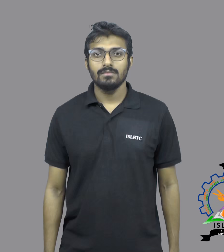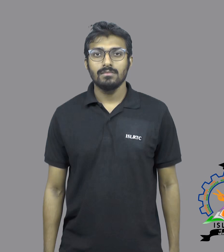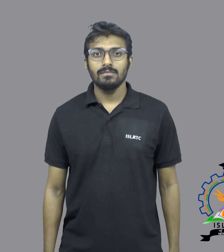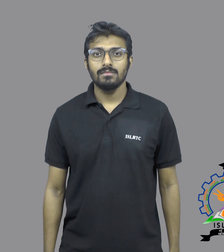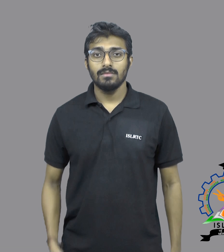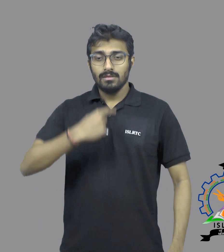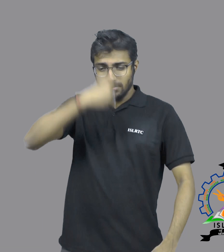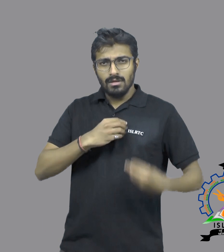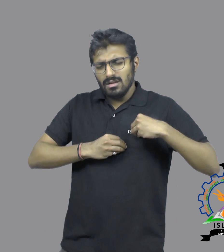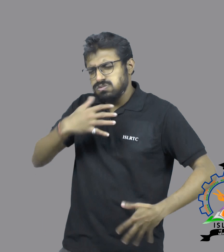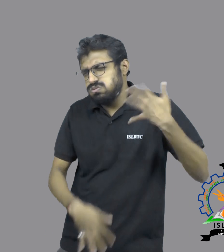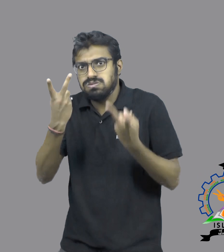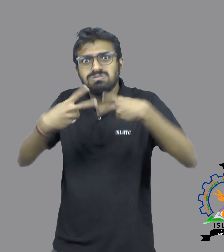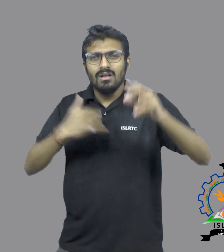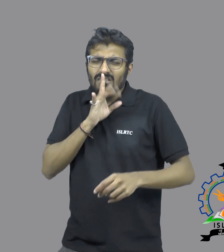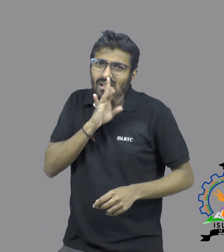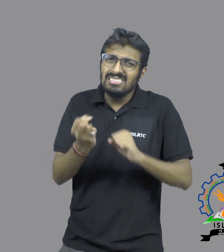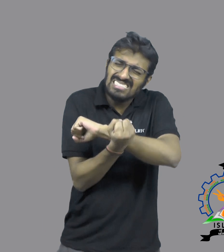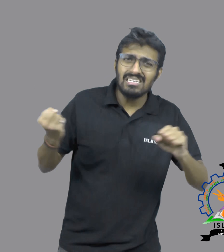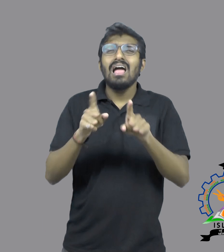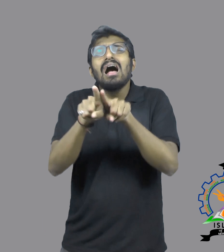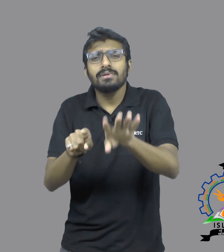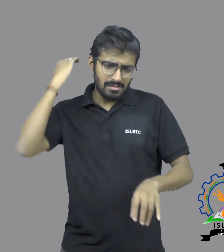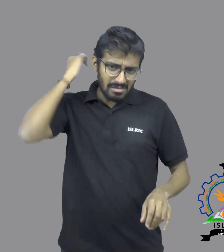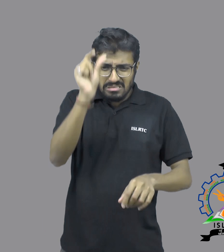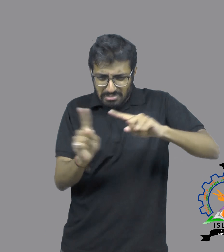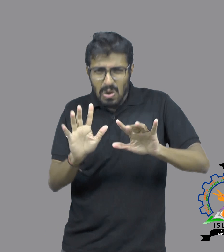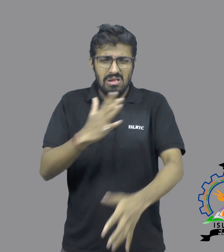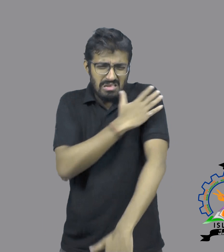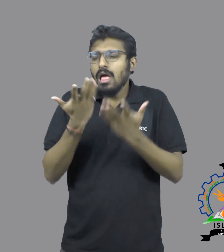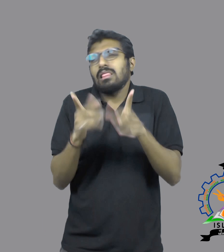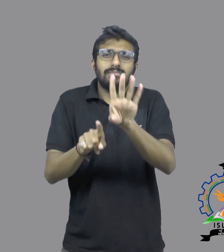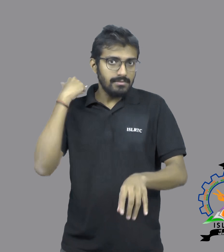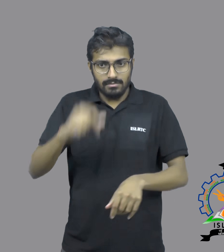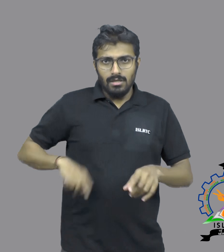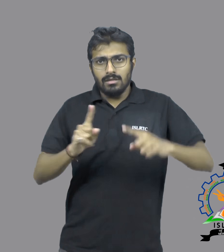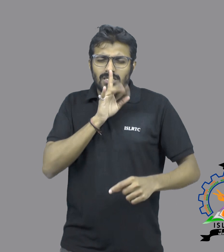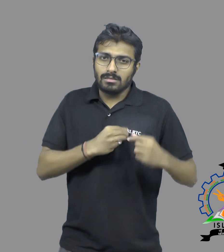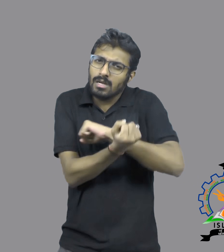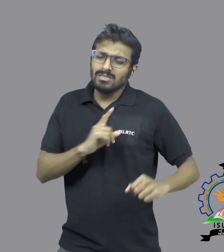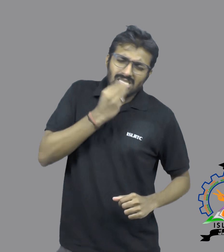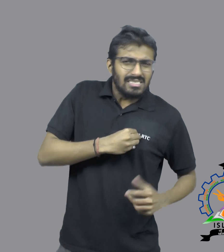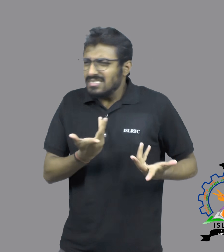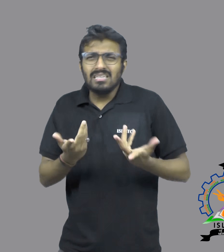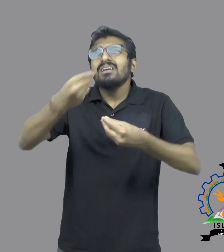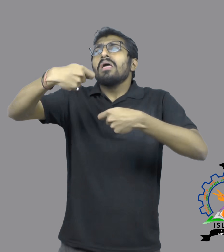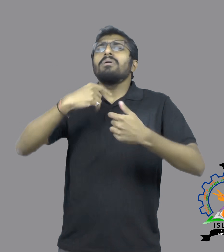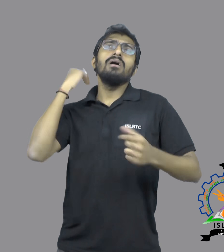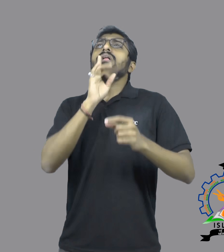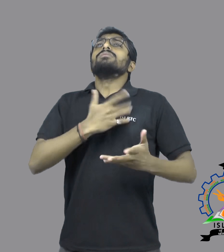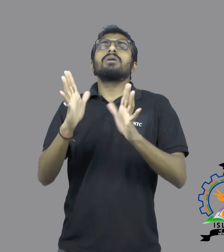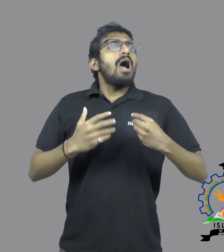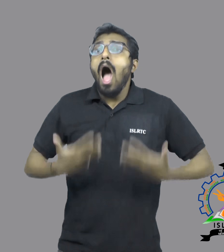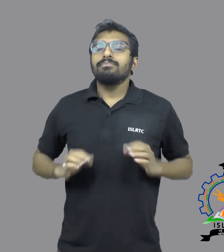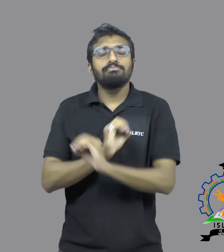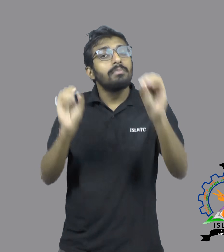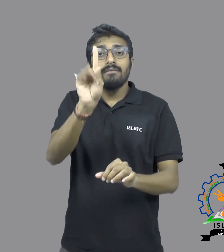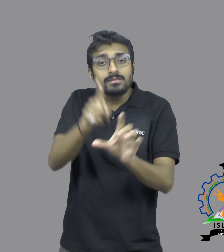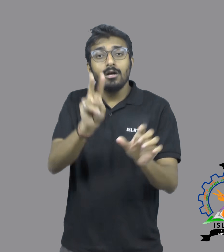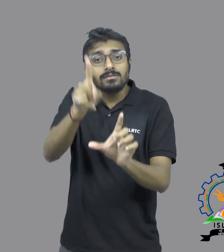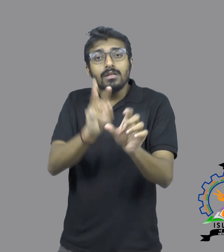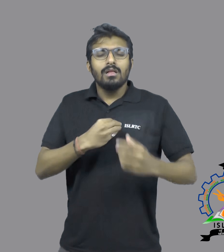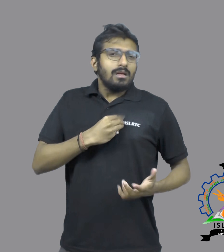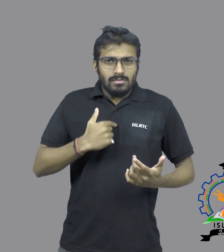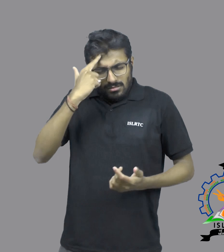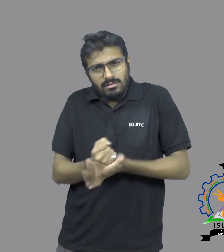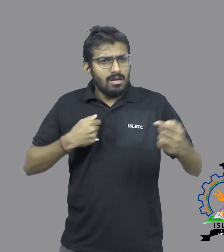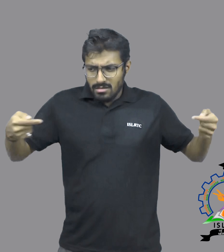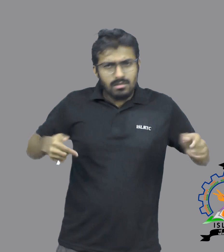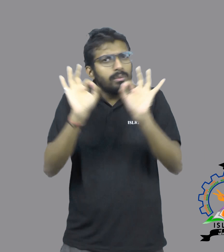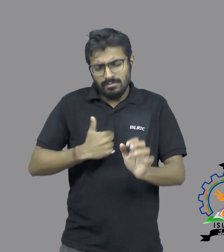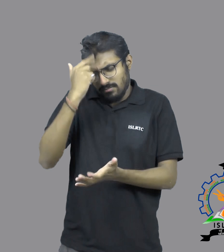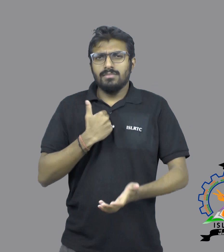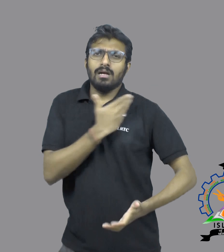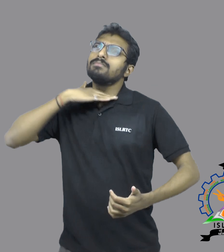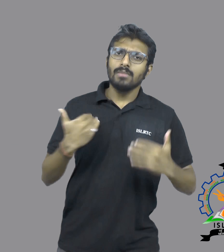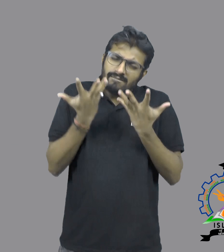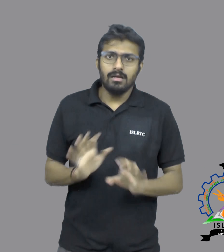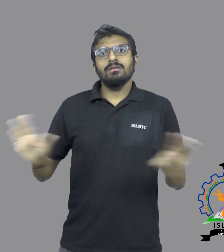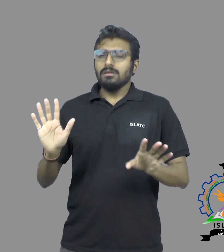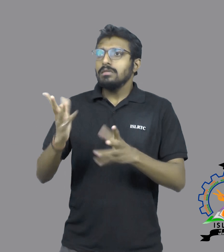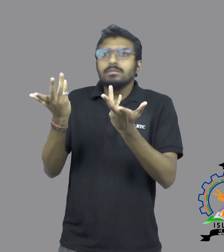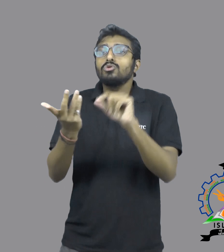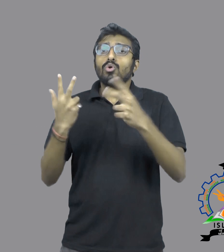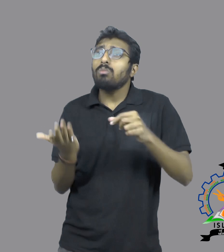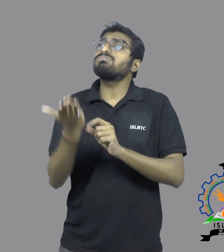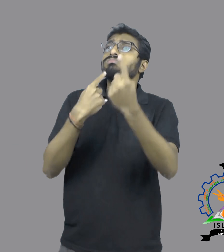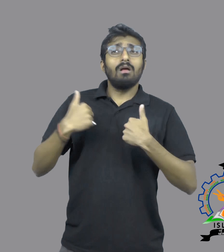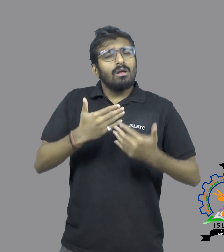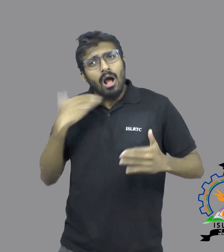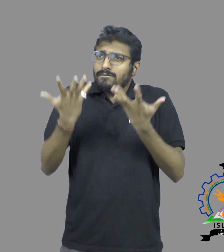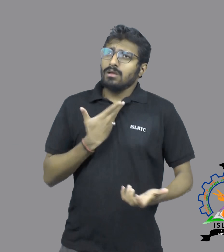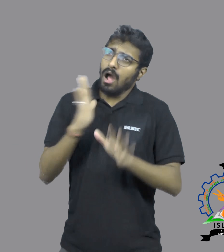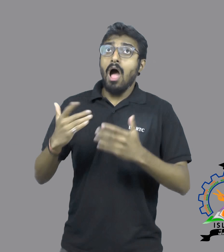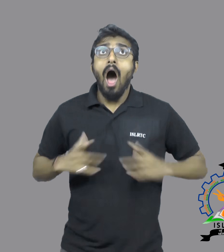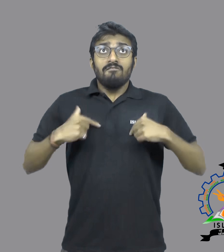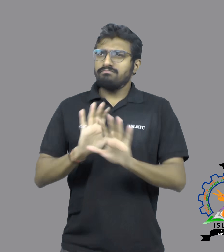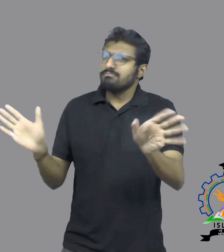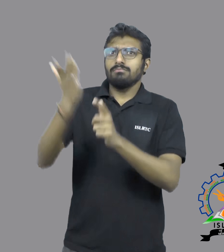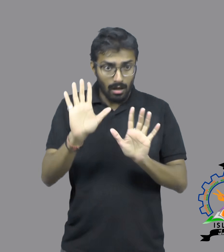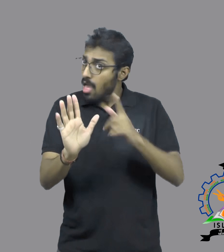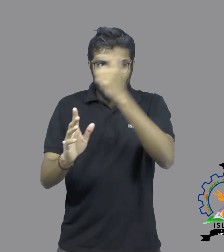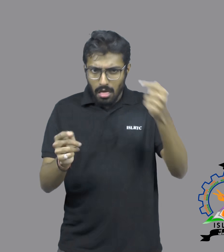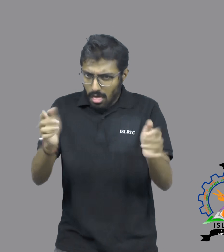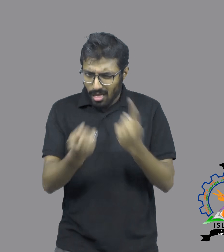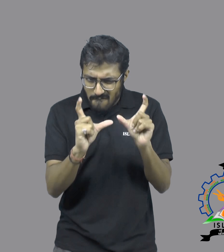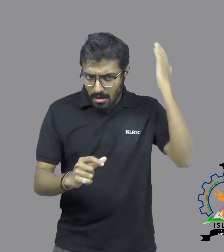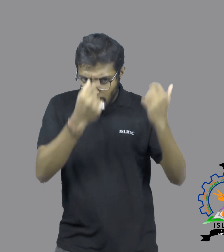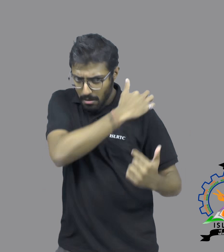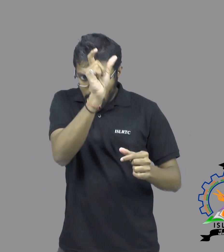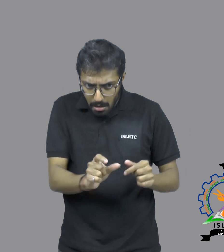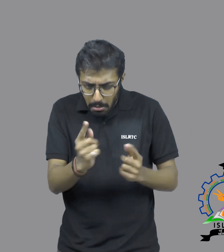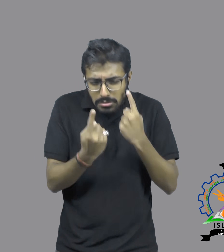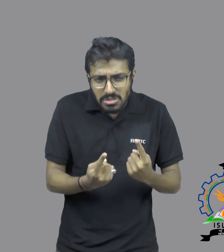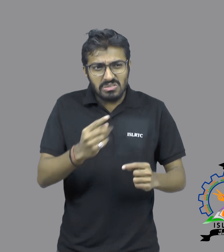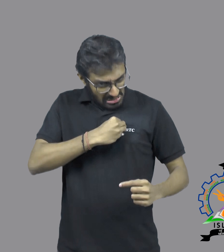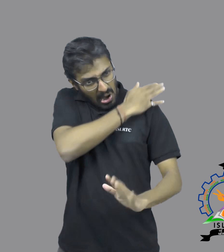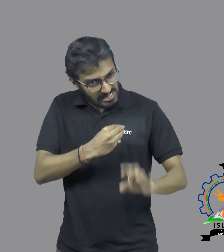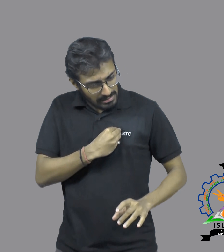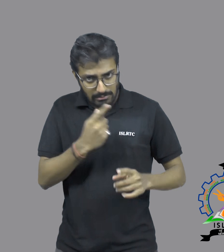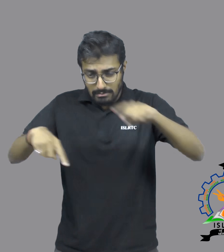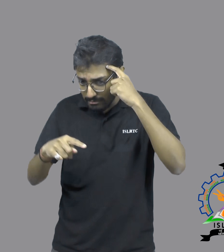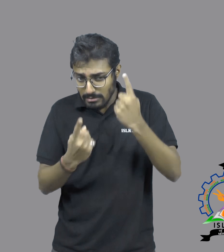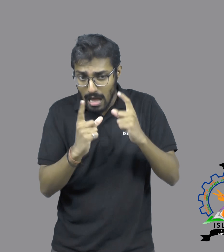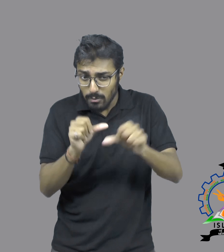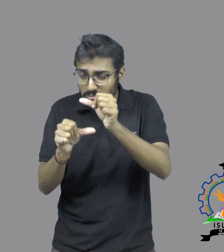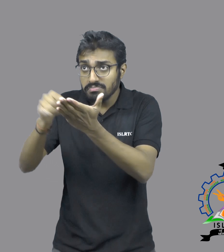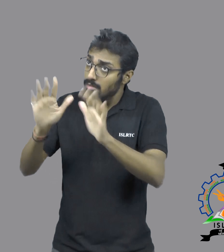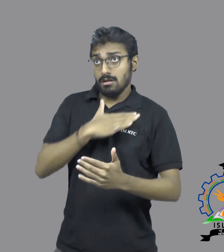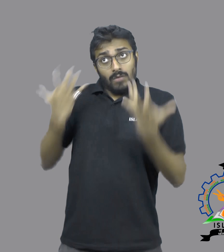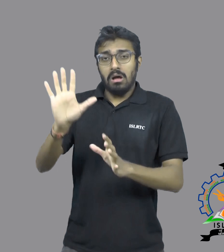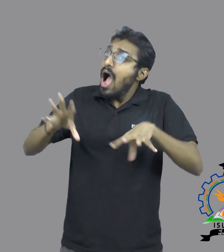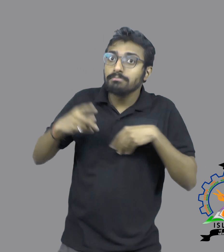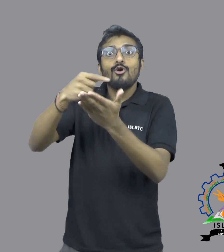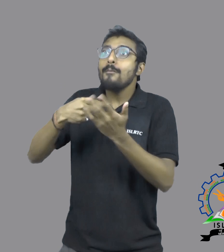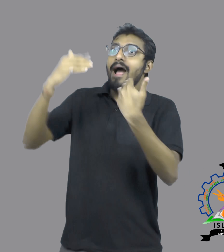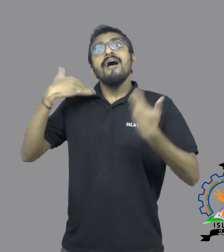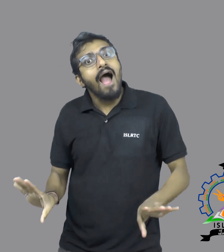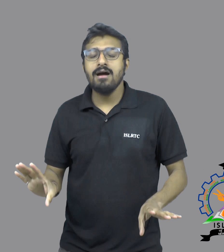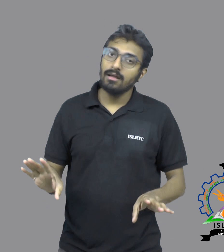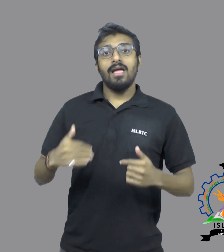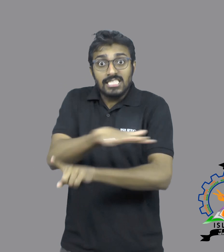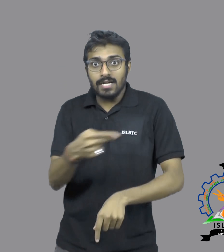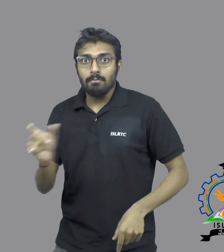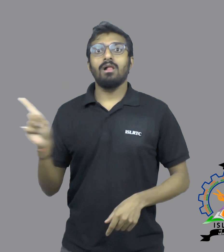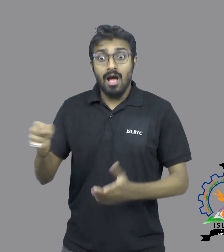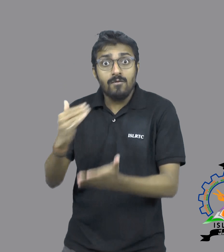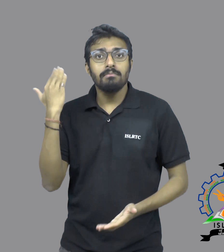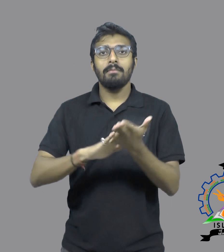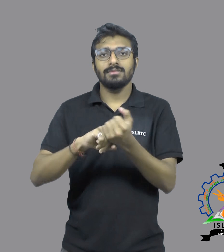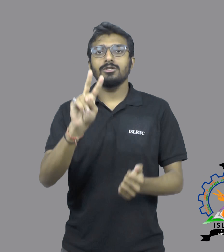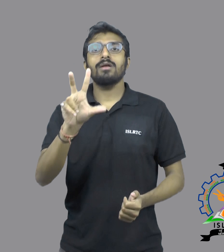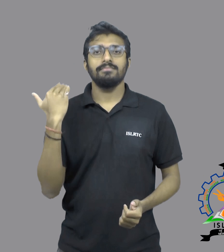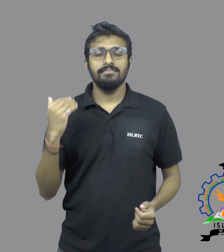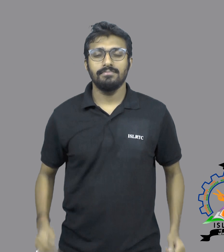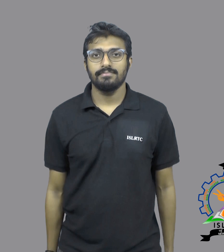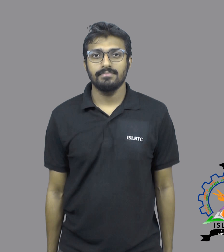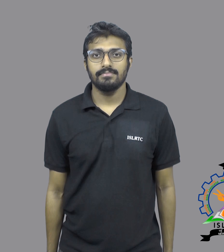Euthanasia